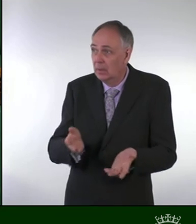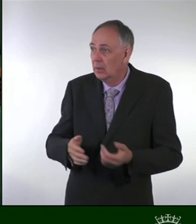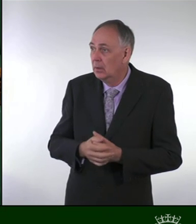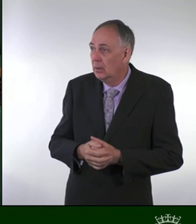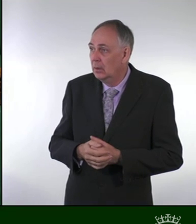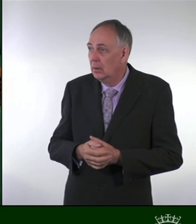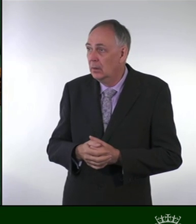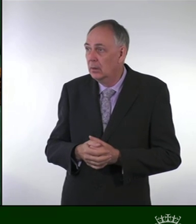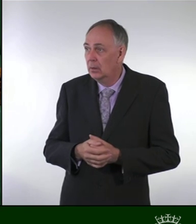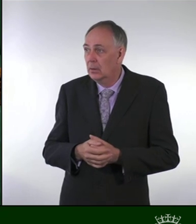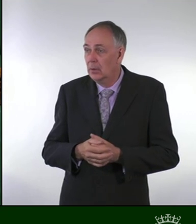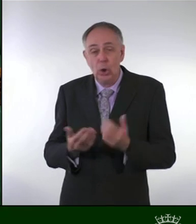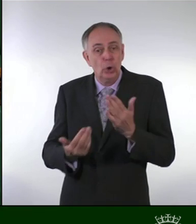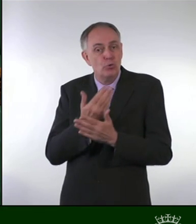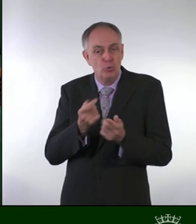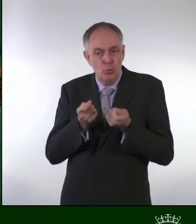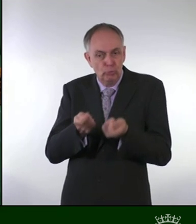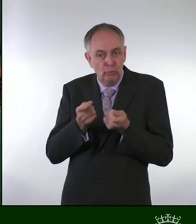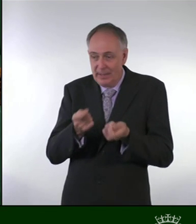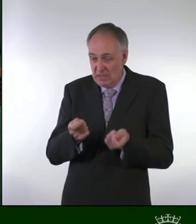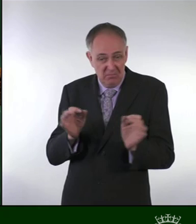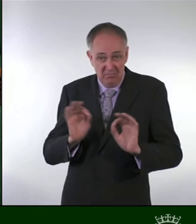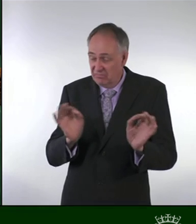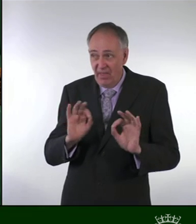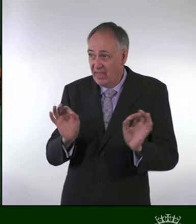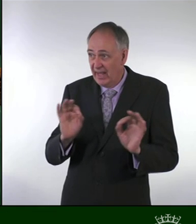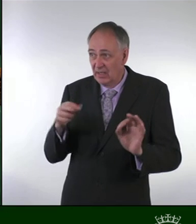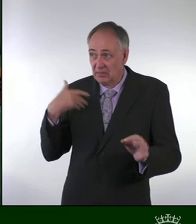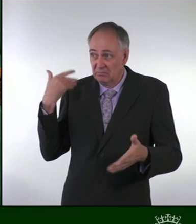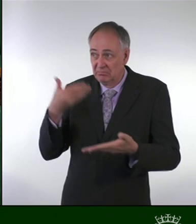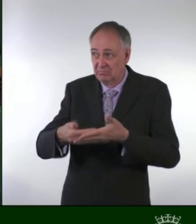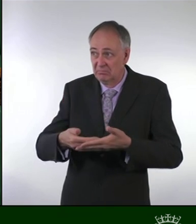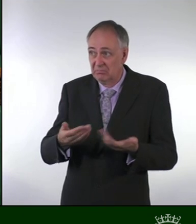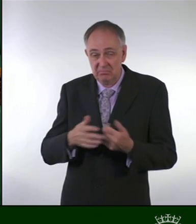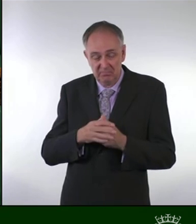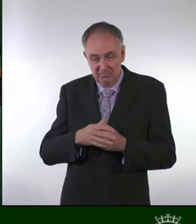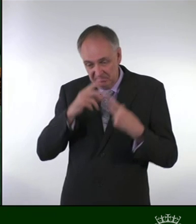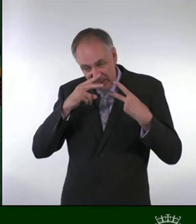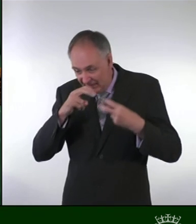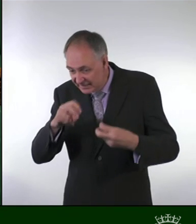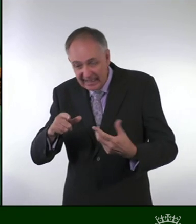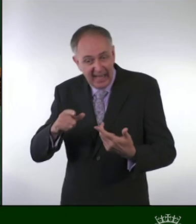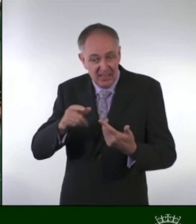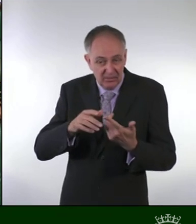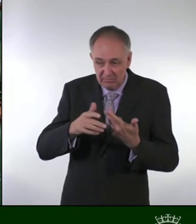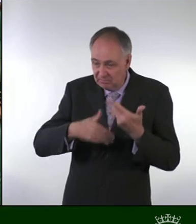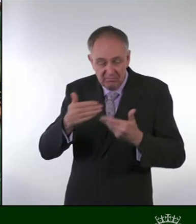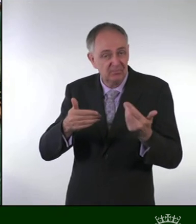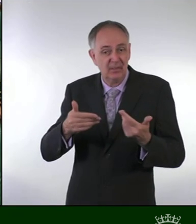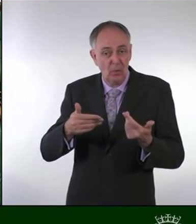There have been no new treatments for conditions like Daniel’s for 40 years, so no progress in treating childhood brain stem tumours.